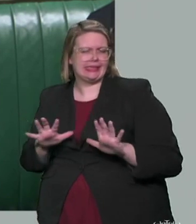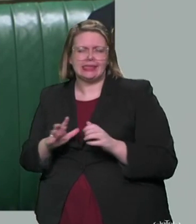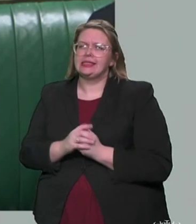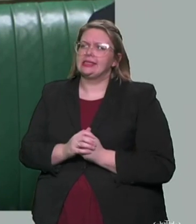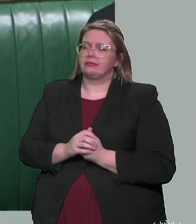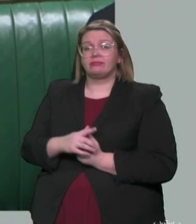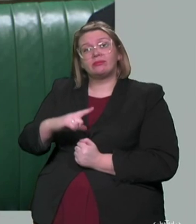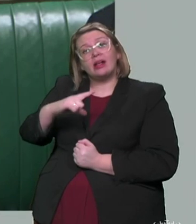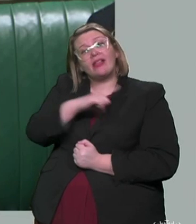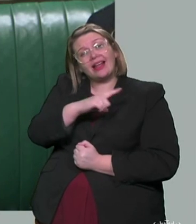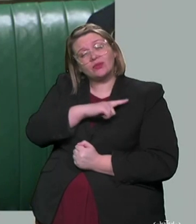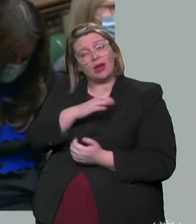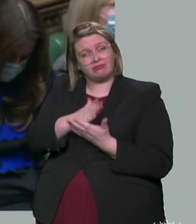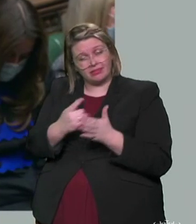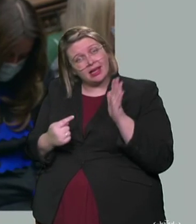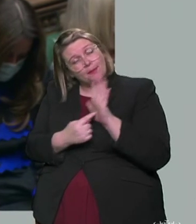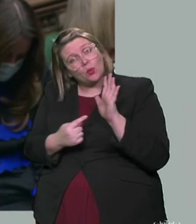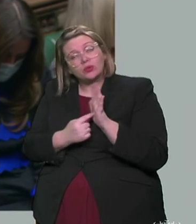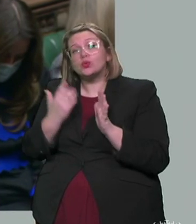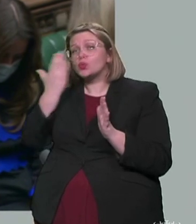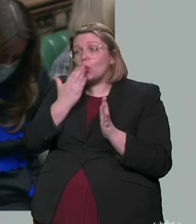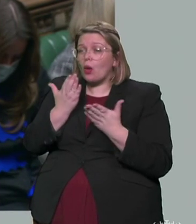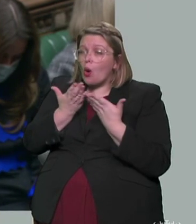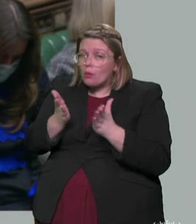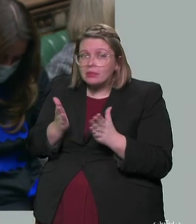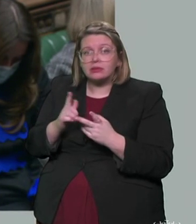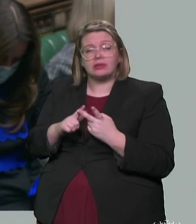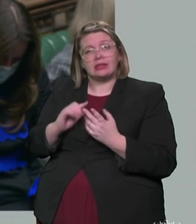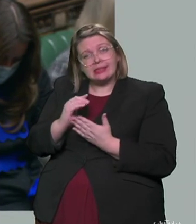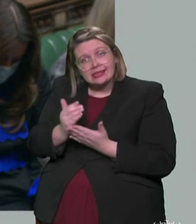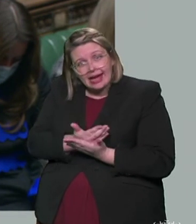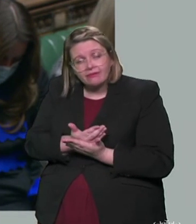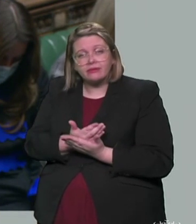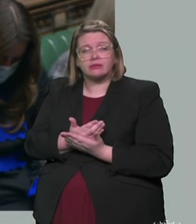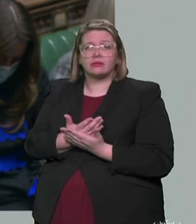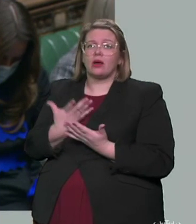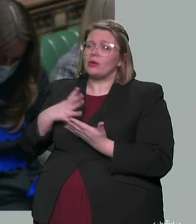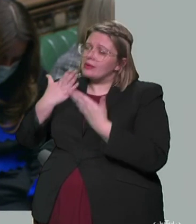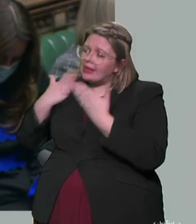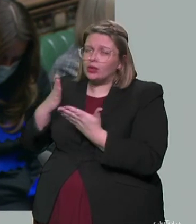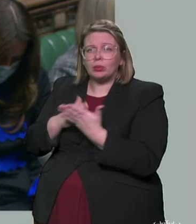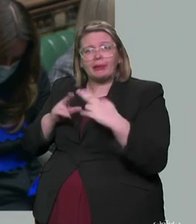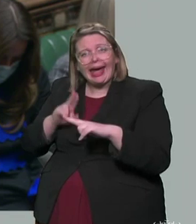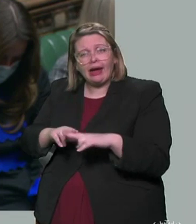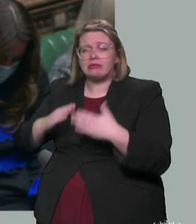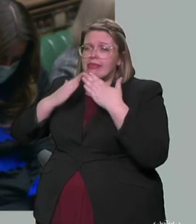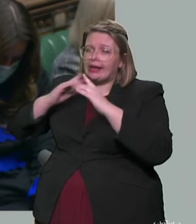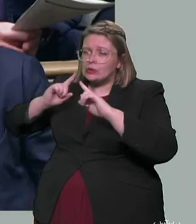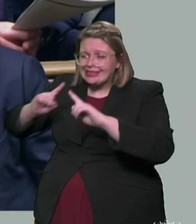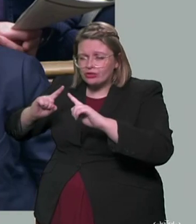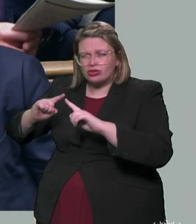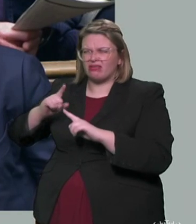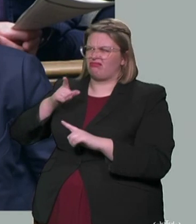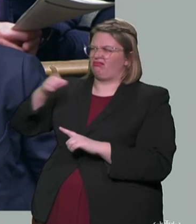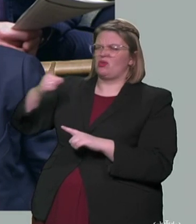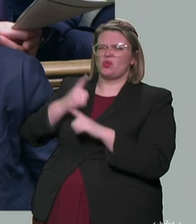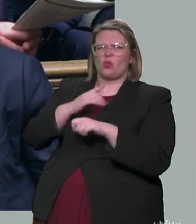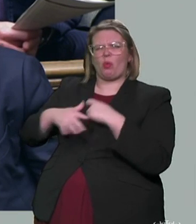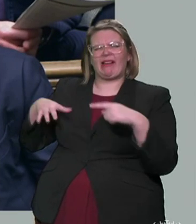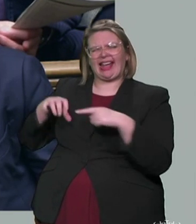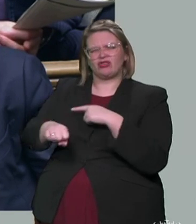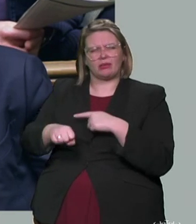It is very important to ensure that schools are safe and I thank parents and teachers for everything that they are doing, but the right honourable Gentleman is wrong in what he says about catch-up.